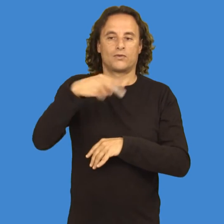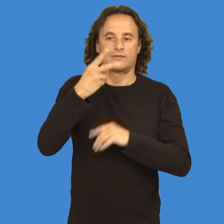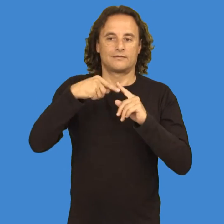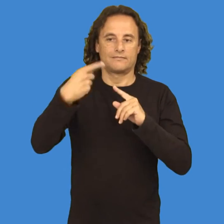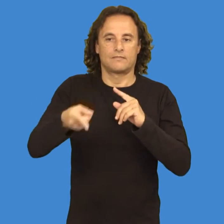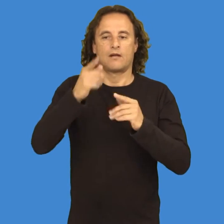despues